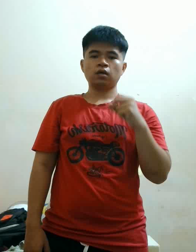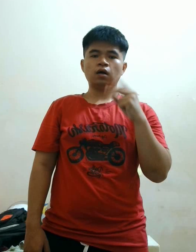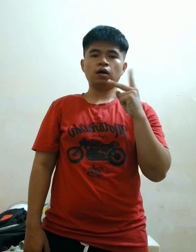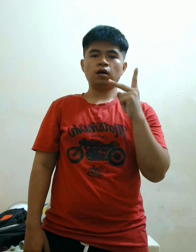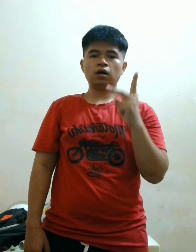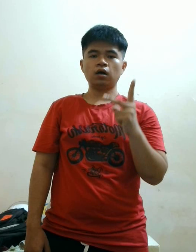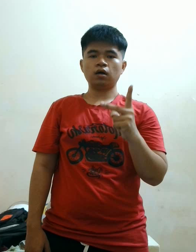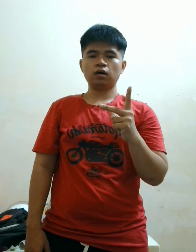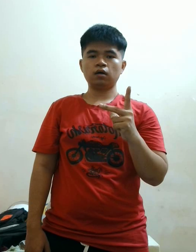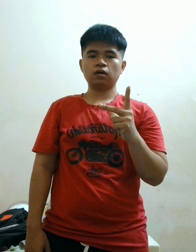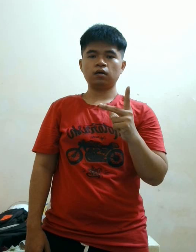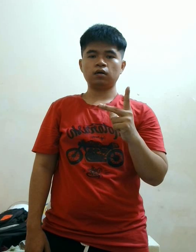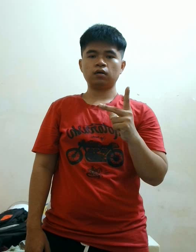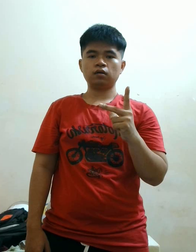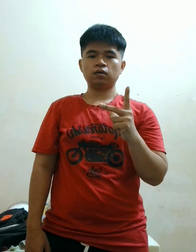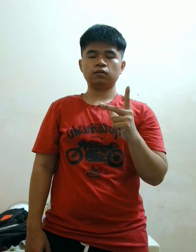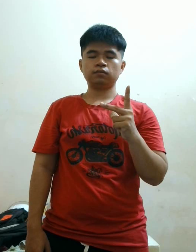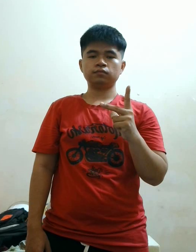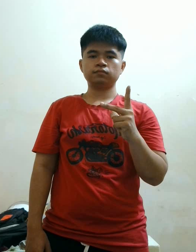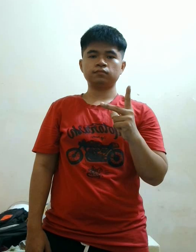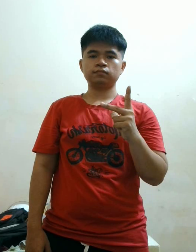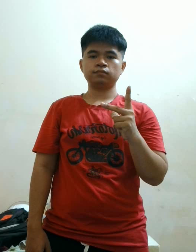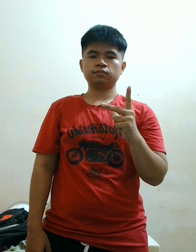h